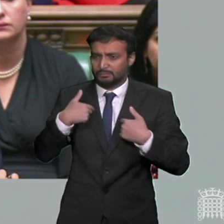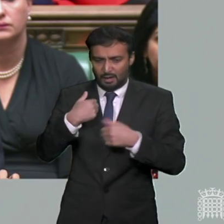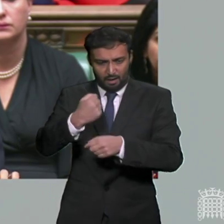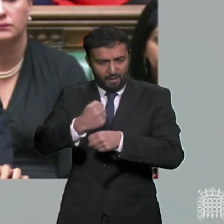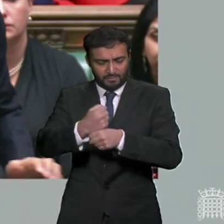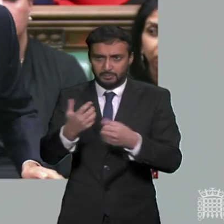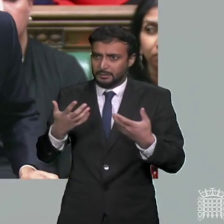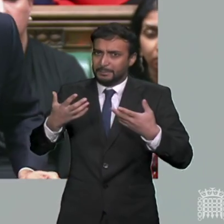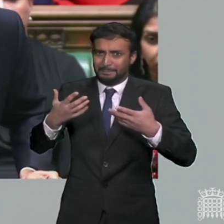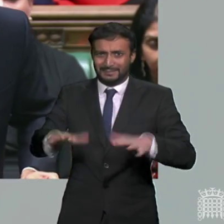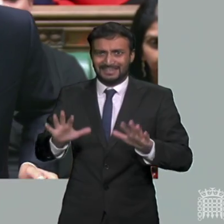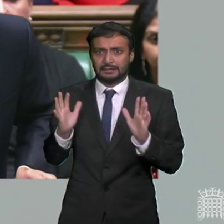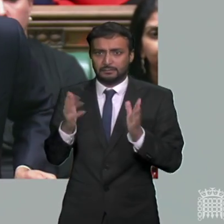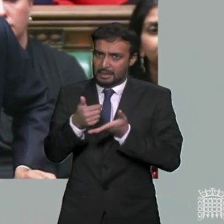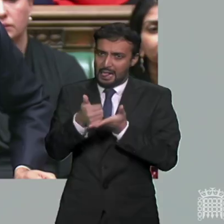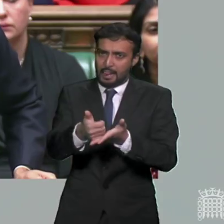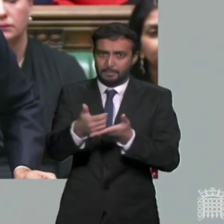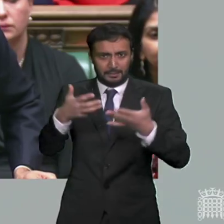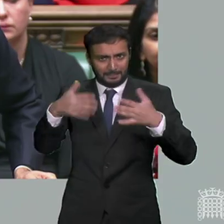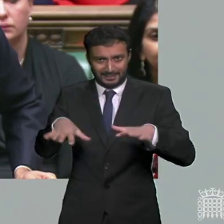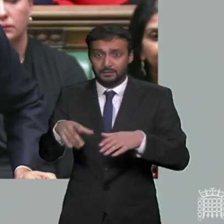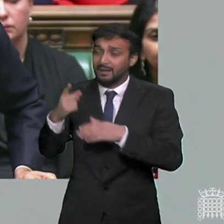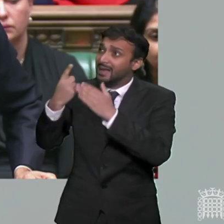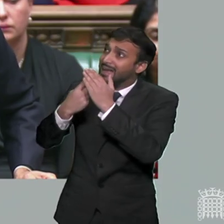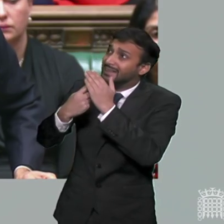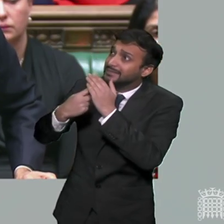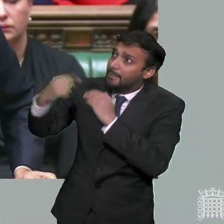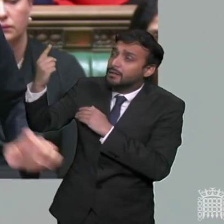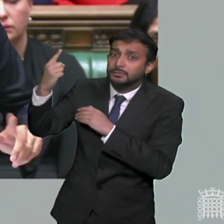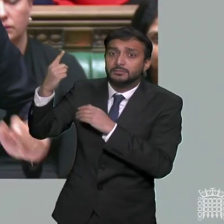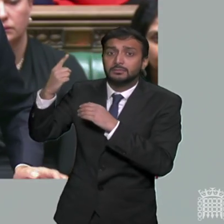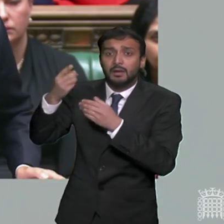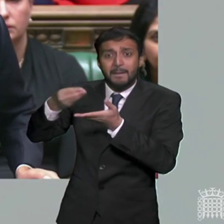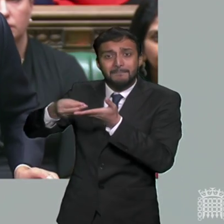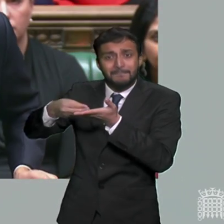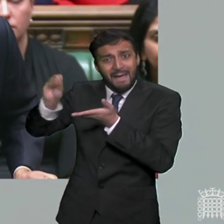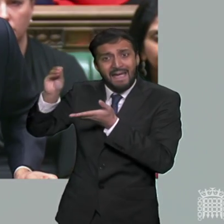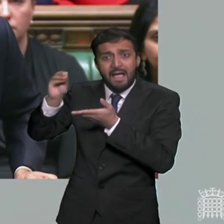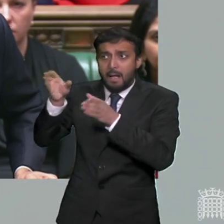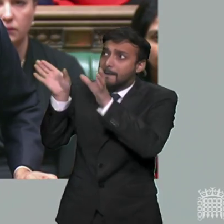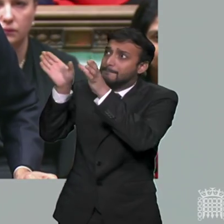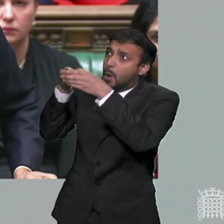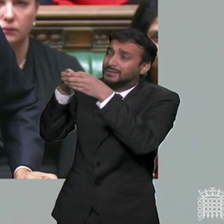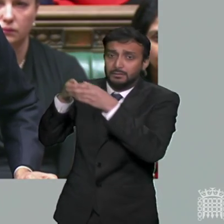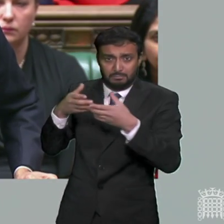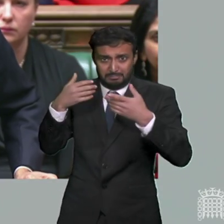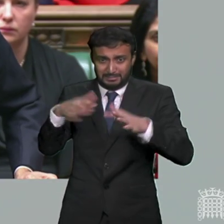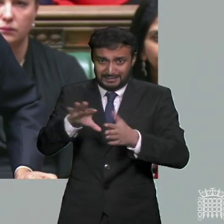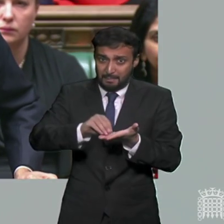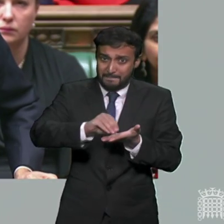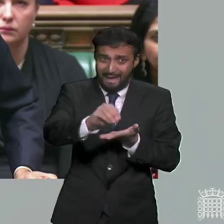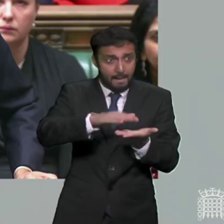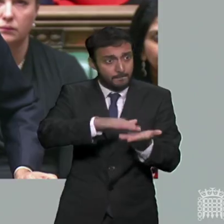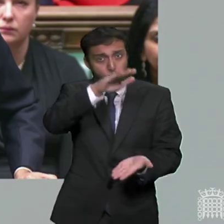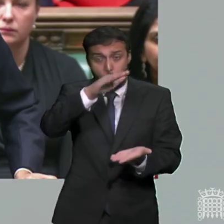We have accepted the recommendations of an independent pay body, giving pay rises, in many cases, higher than the private sector.